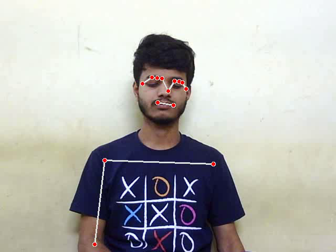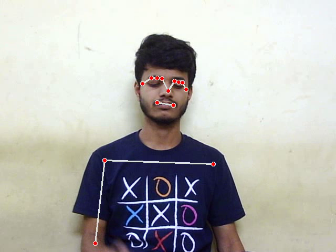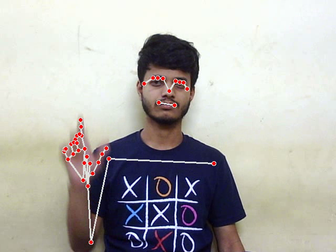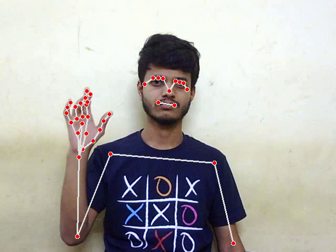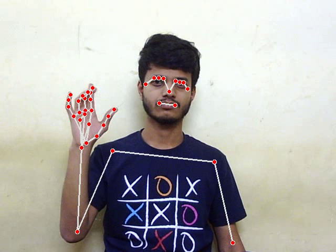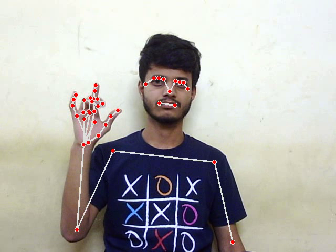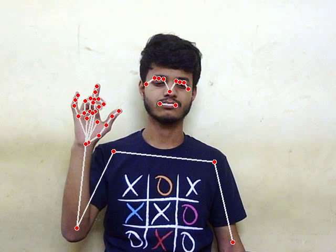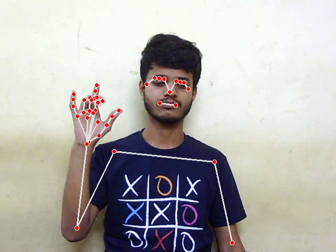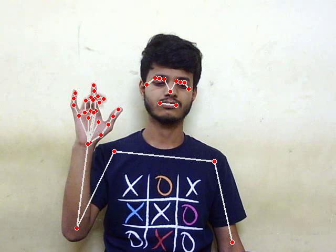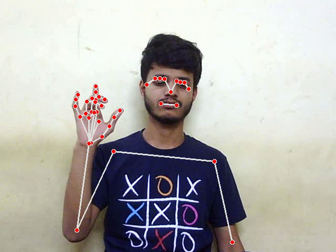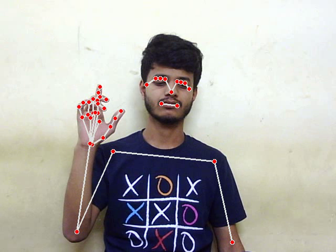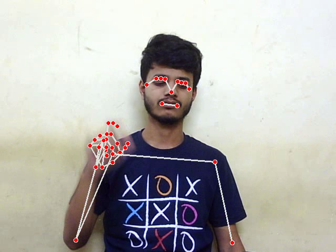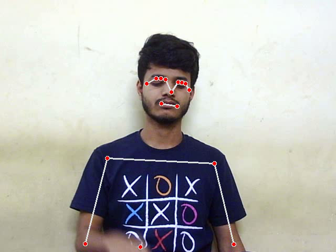why